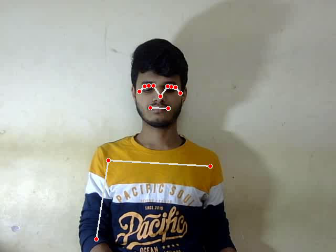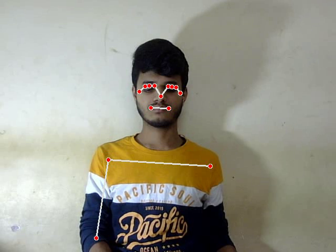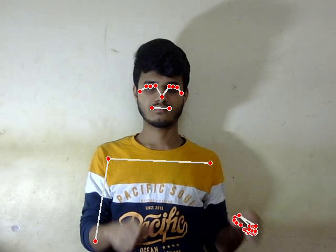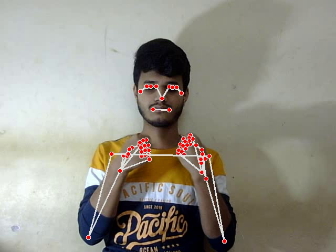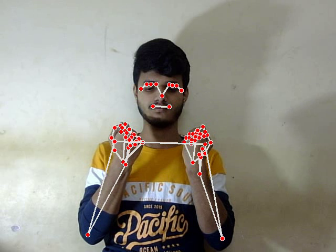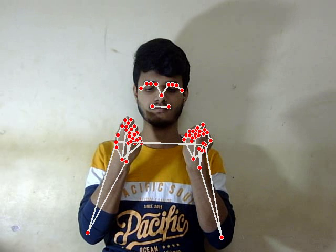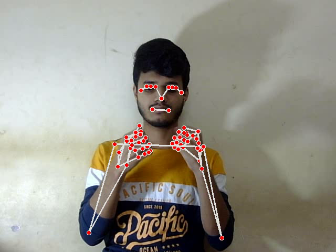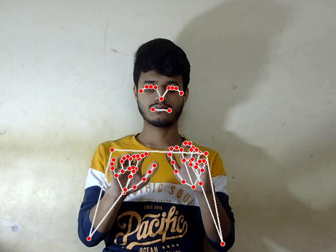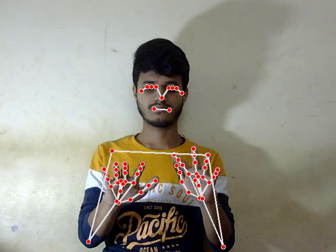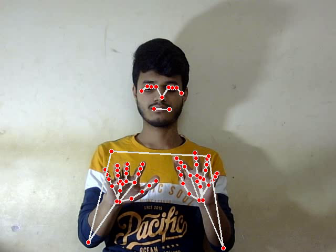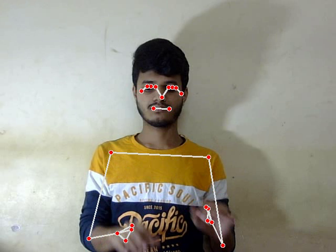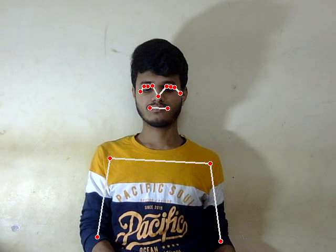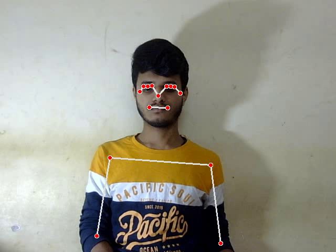finish